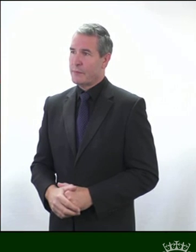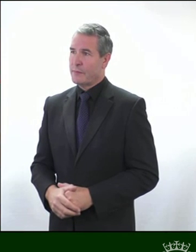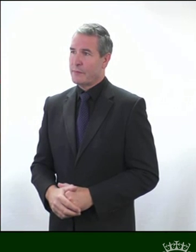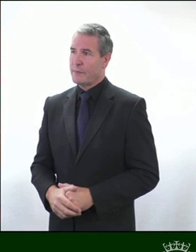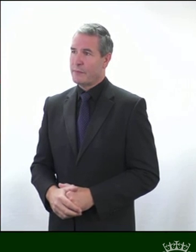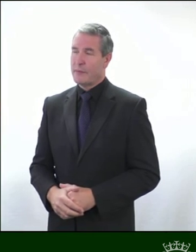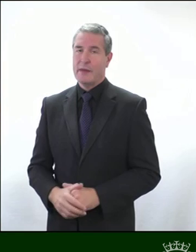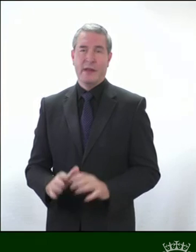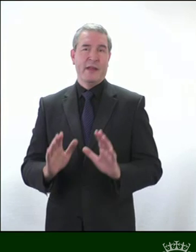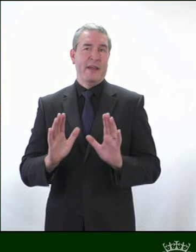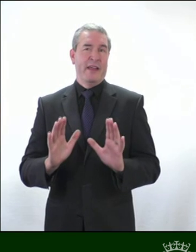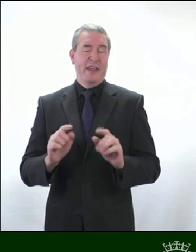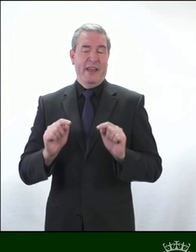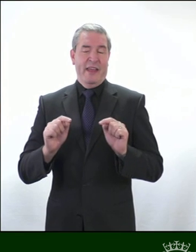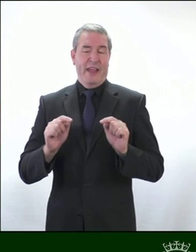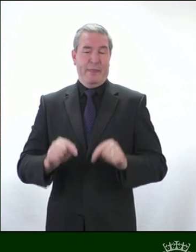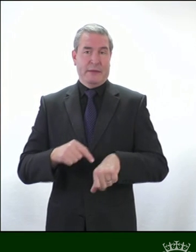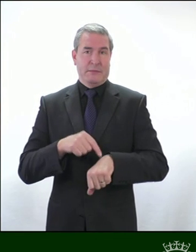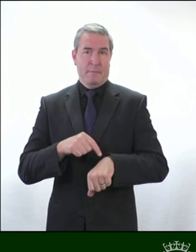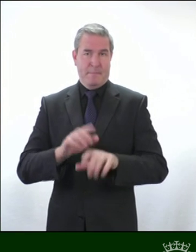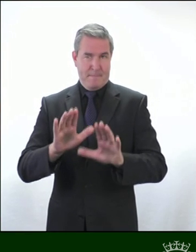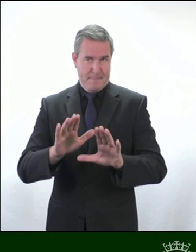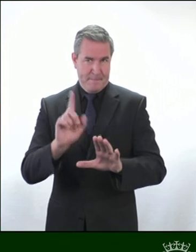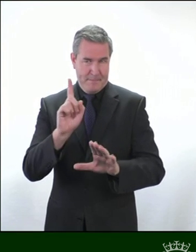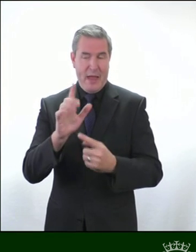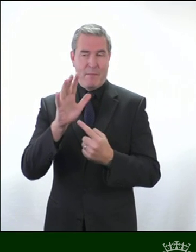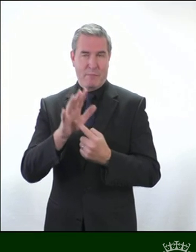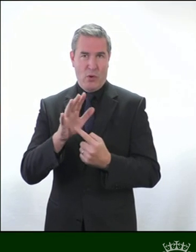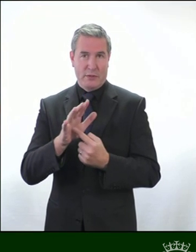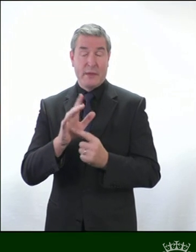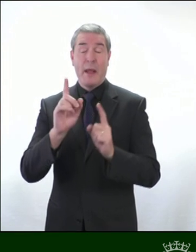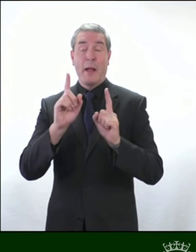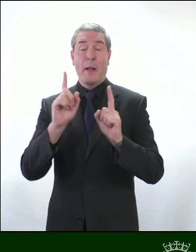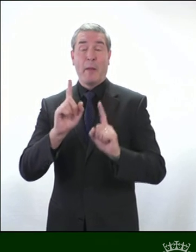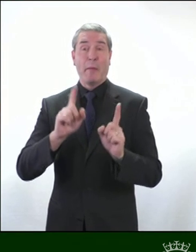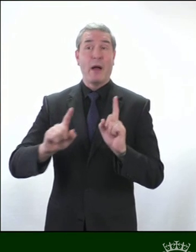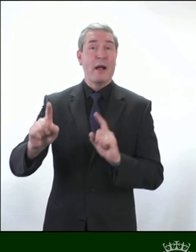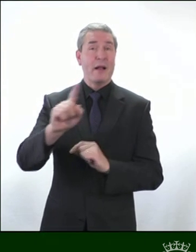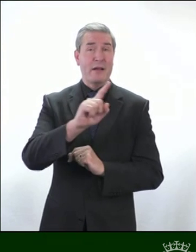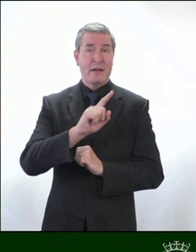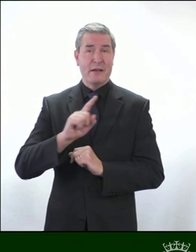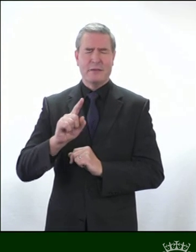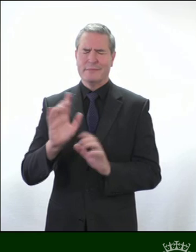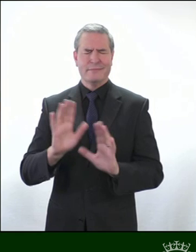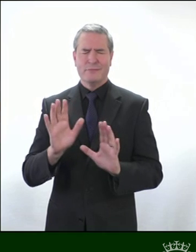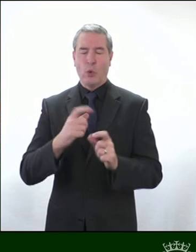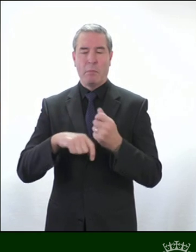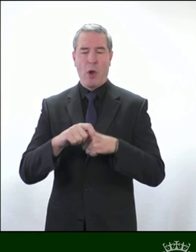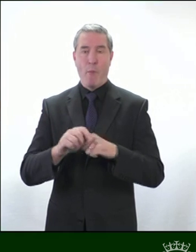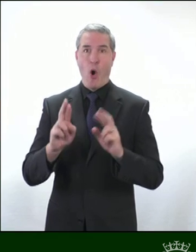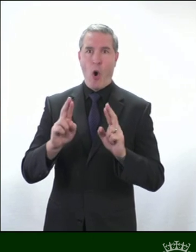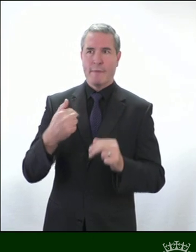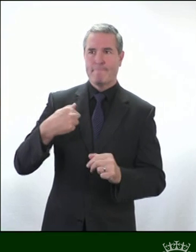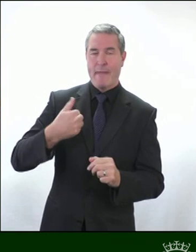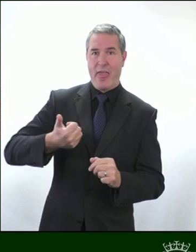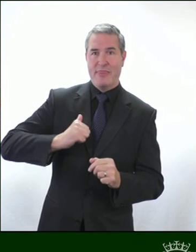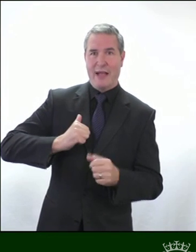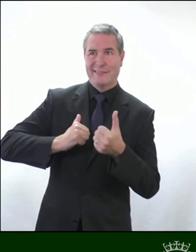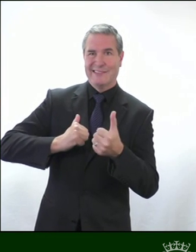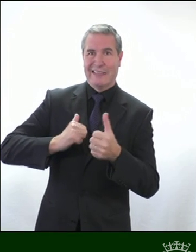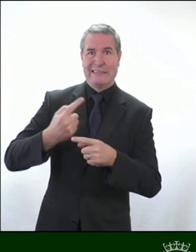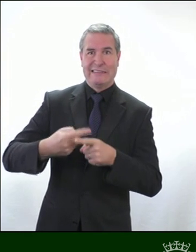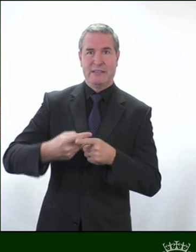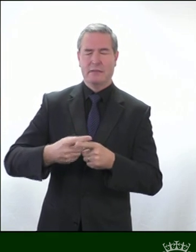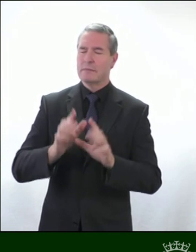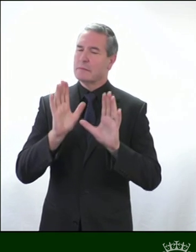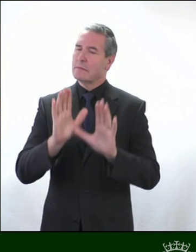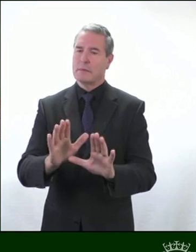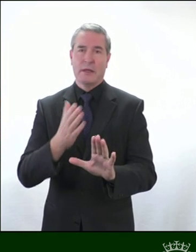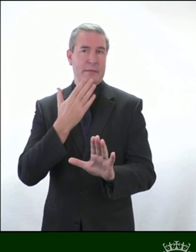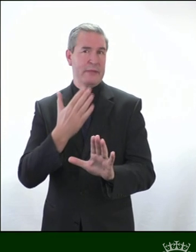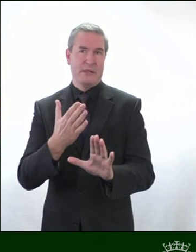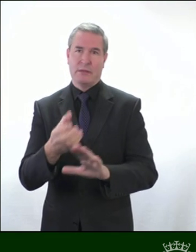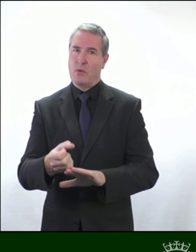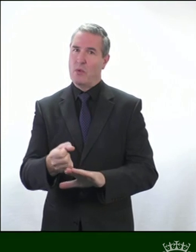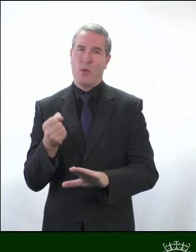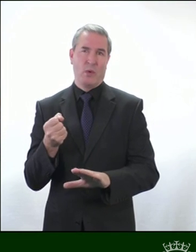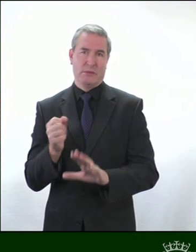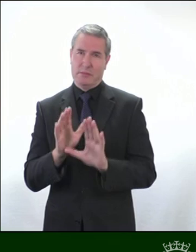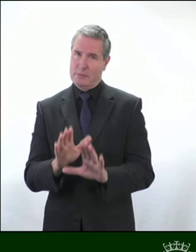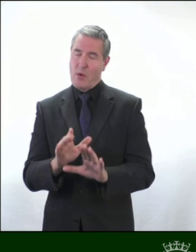At this stage it is very important that people do not get their hopes up too soon about the speed with which we will be able to roll out this vaccine.